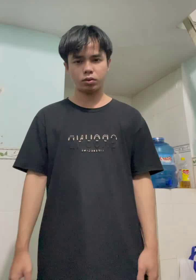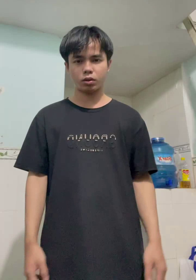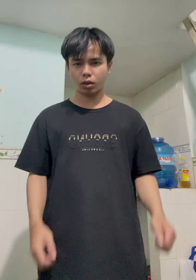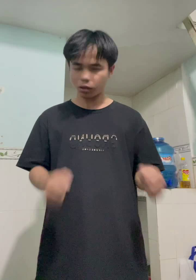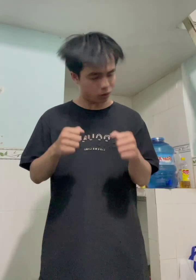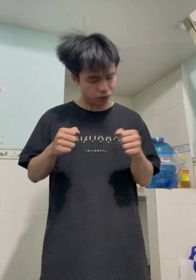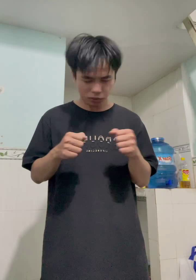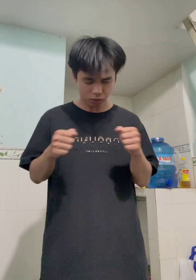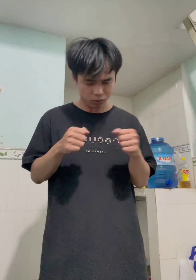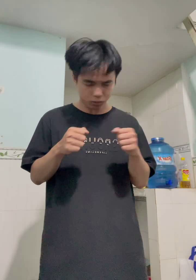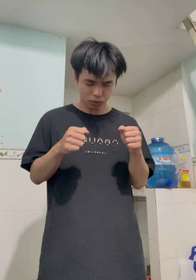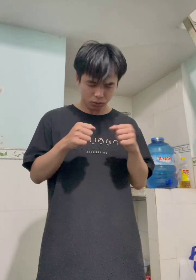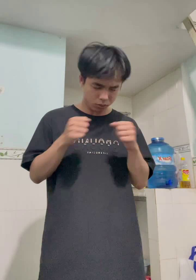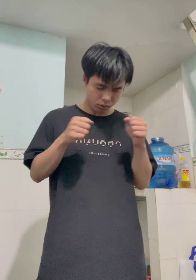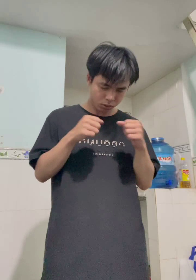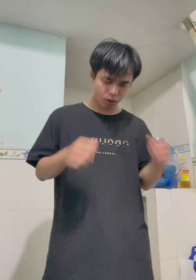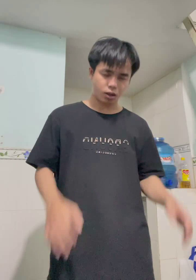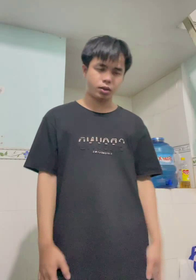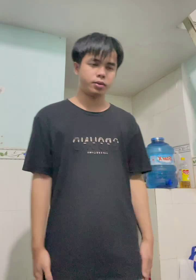lanh